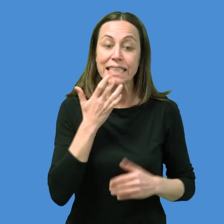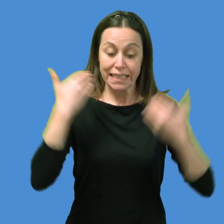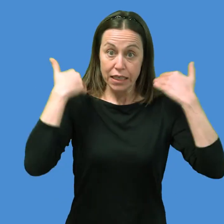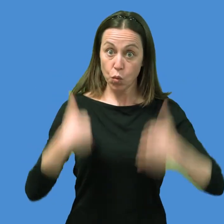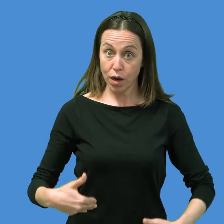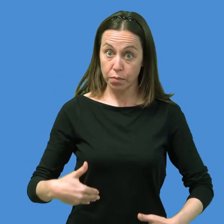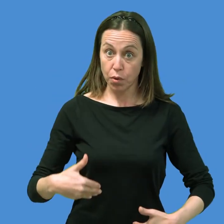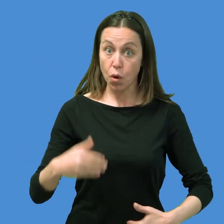cuerpo